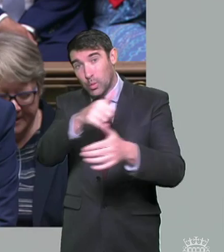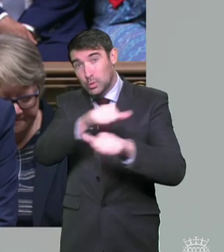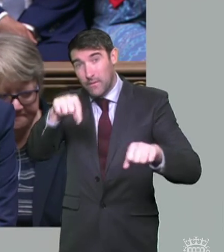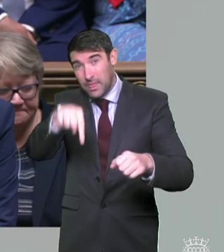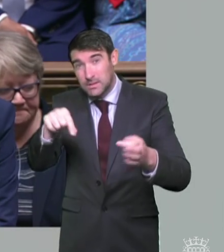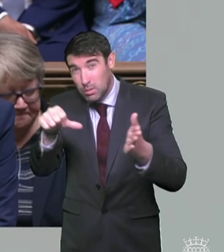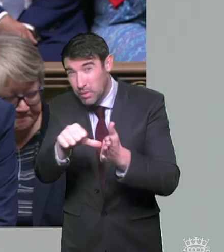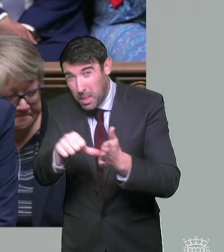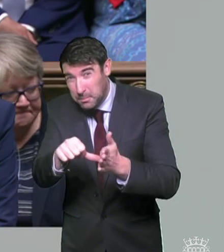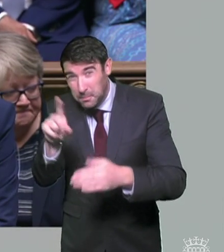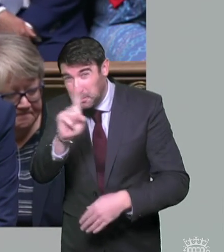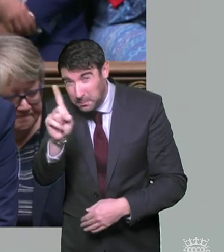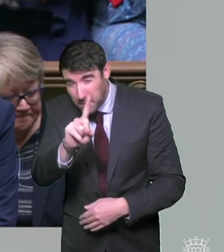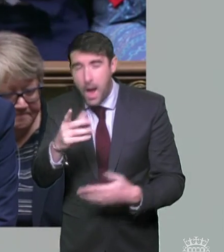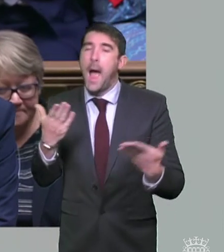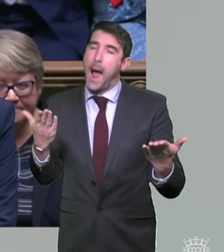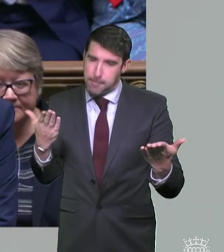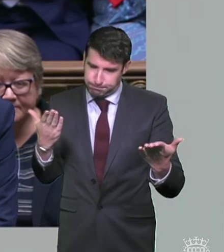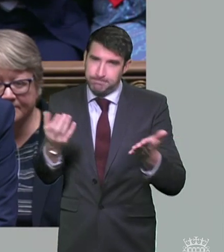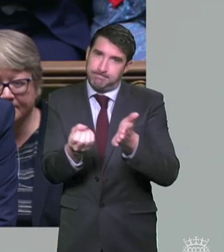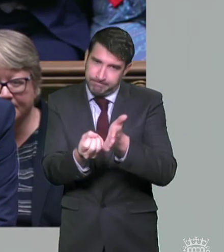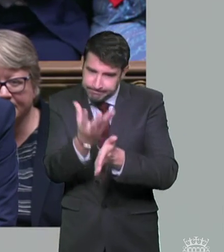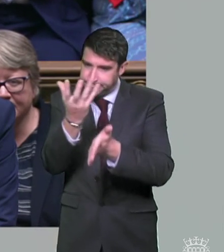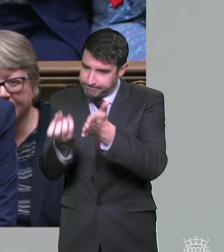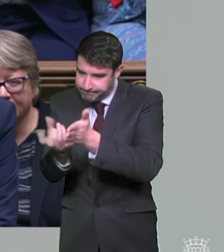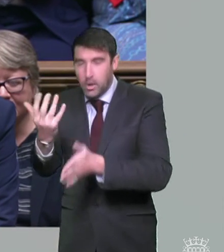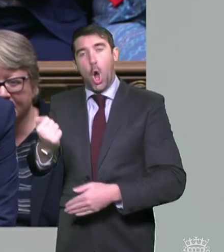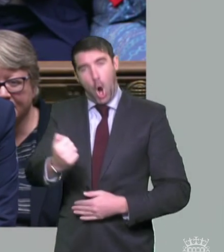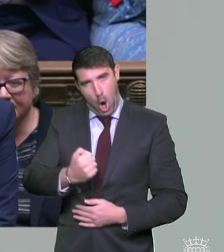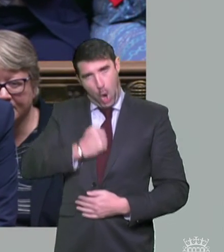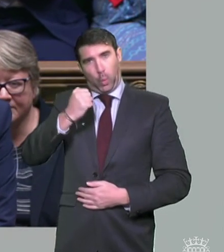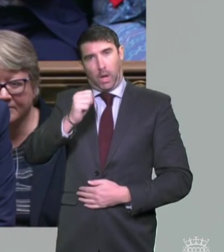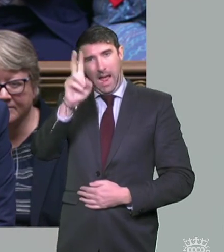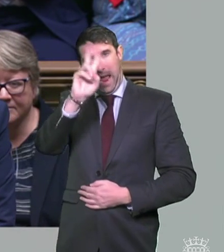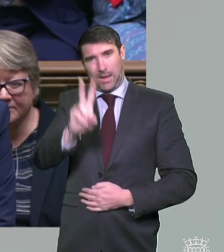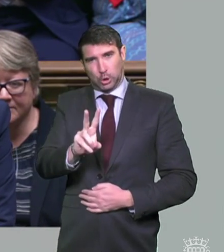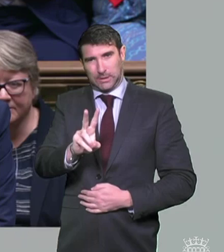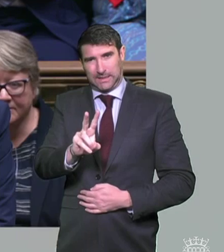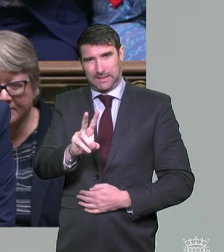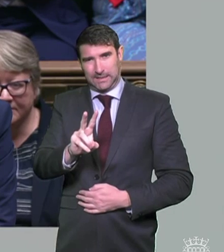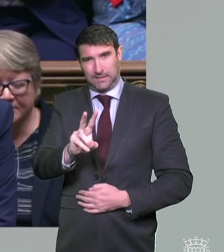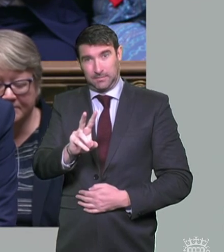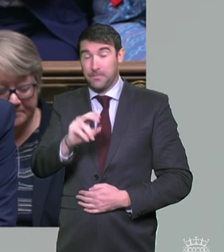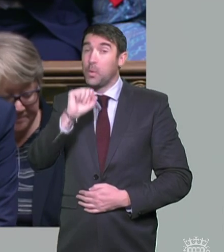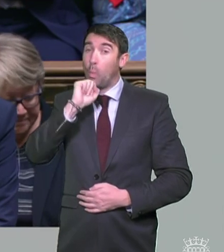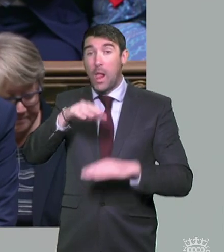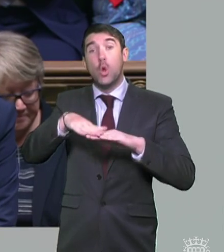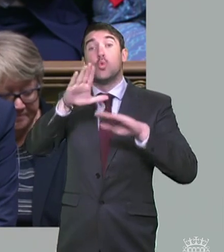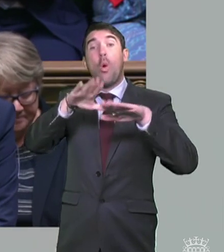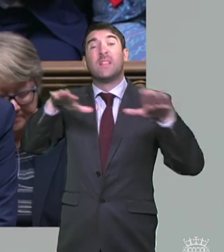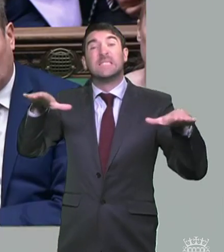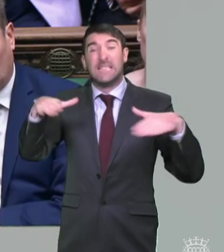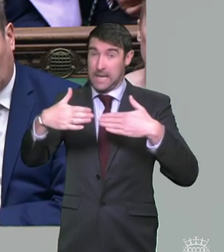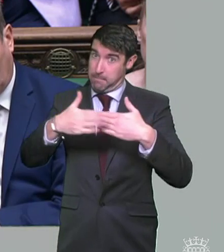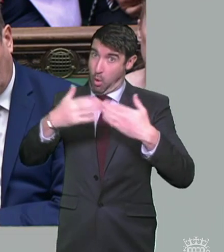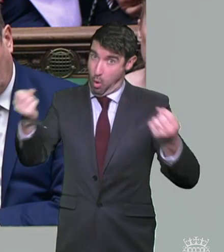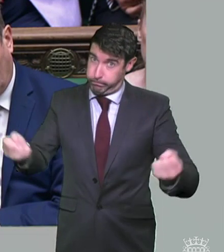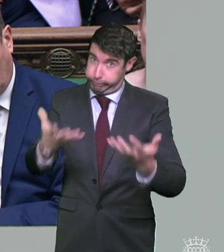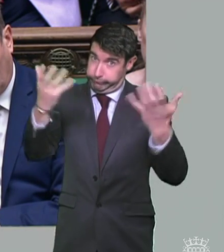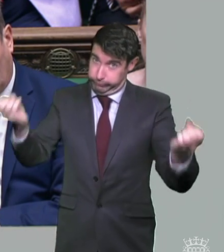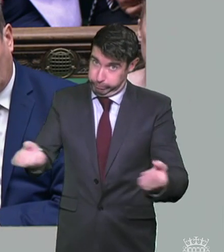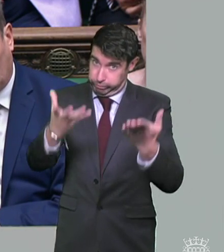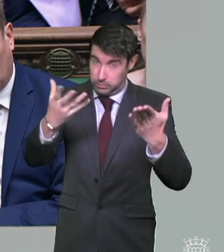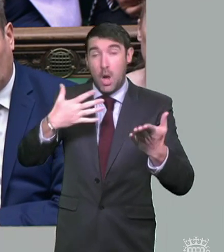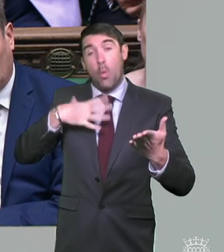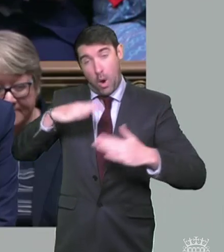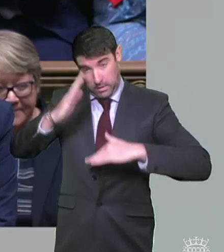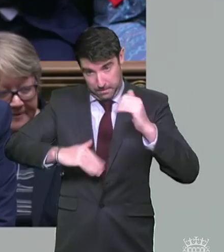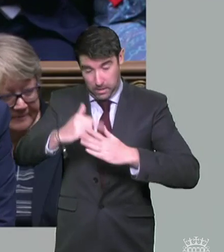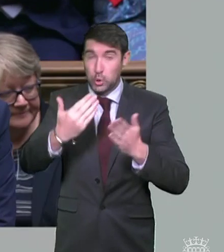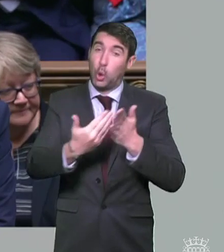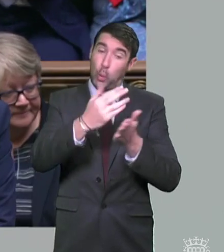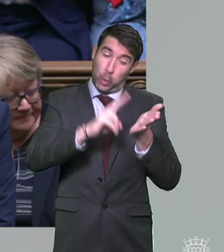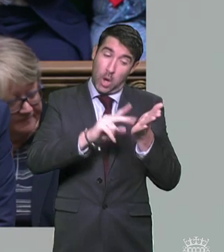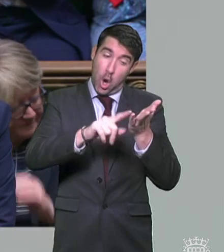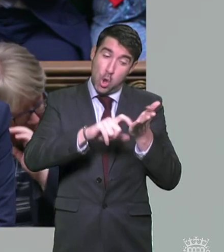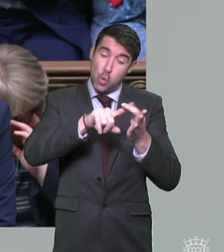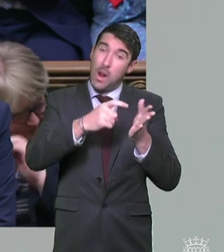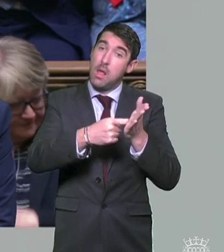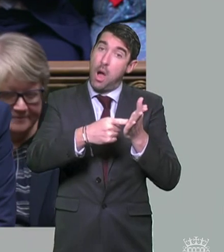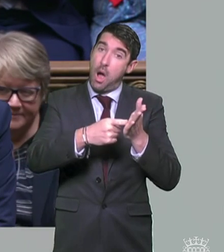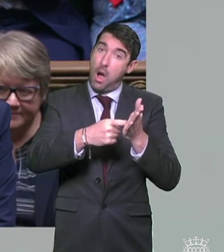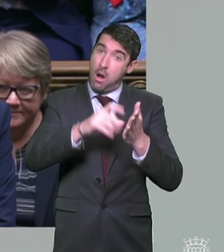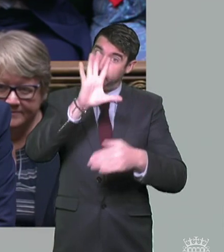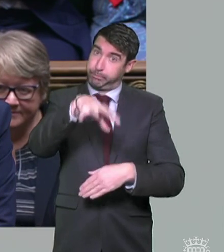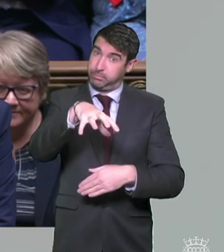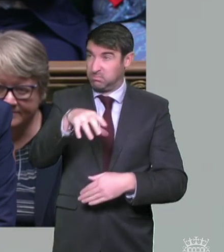That is why we will open up more supply in the North sea, which the right honourable and learned Gentleman has opposed, and why we will build more nuclear power stations, which the Labour party did not do when it was in office.